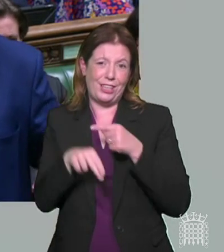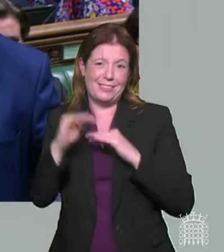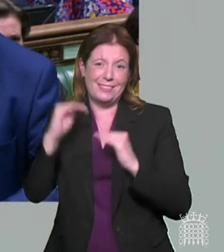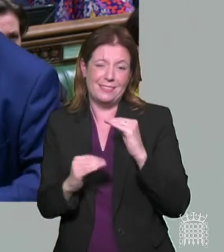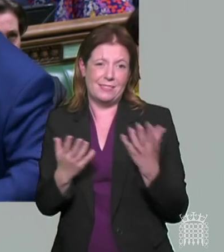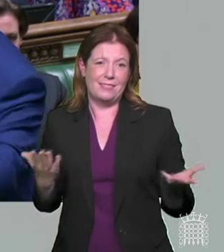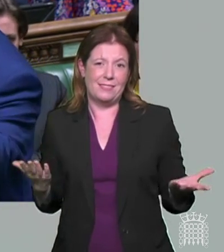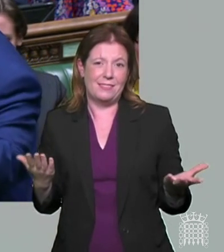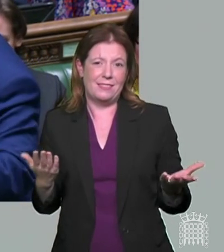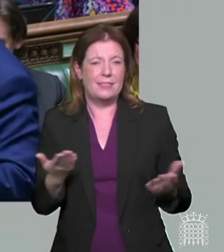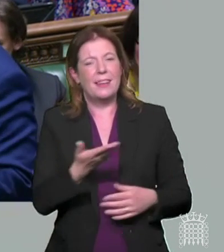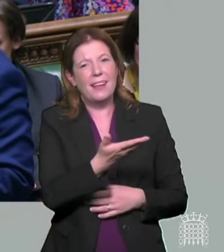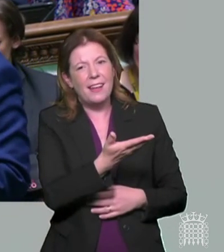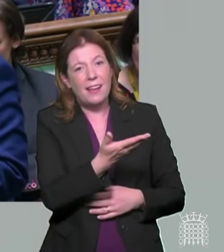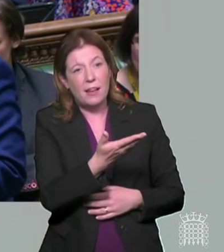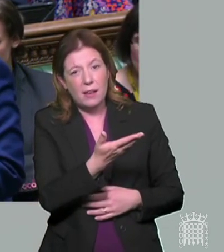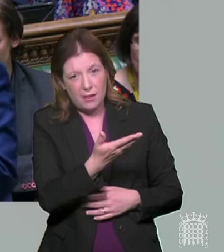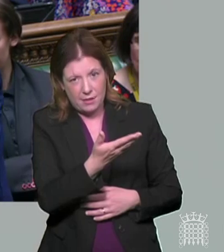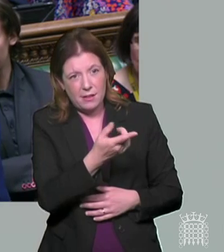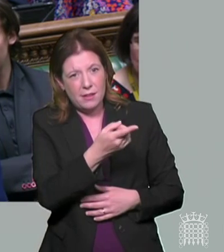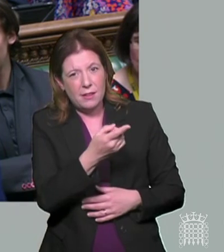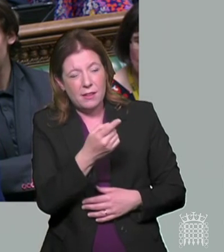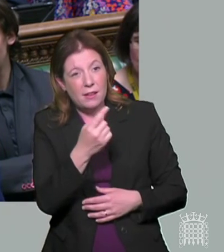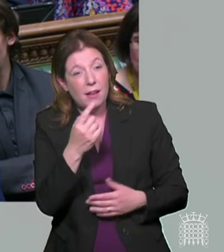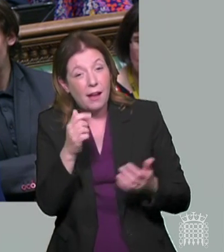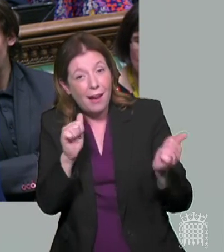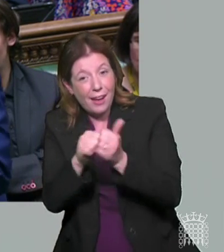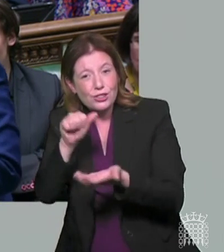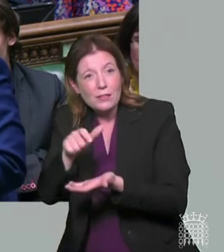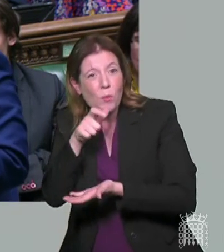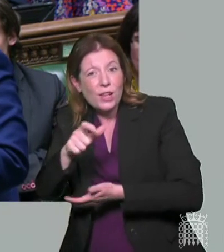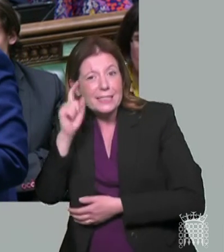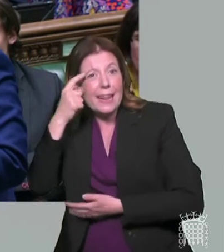The Prime Minister has just confirmed that he does think it would be “silly” to intervene.